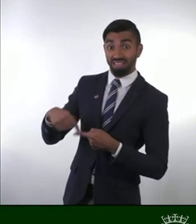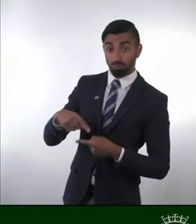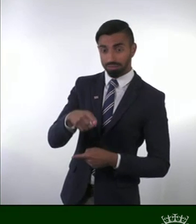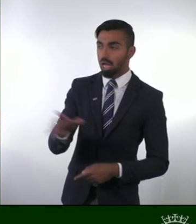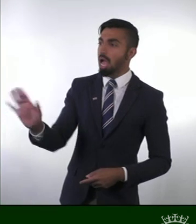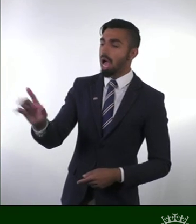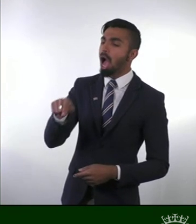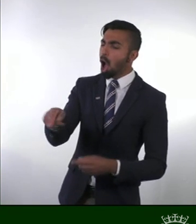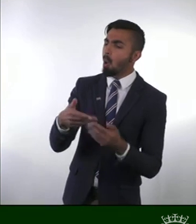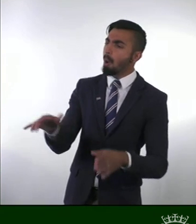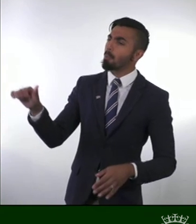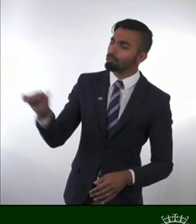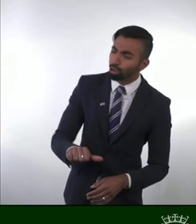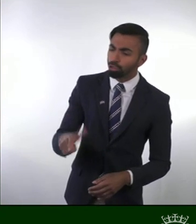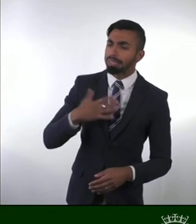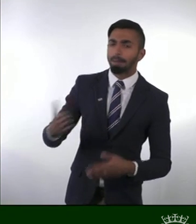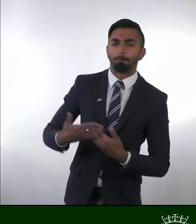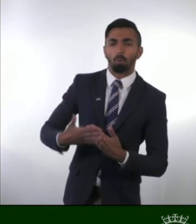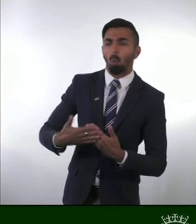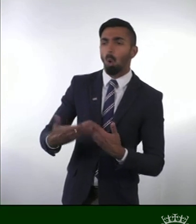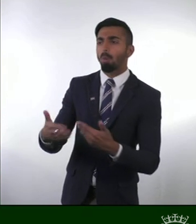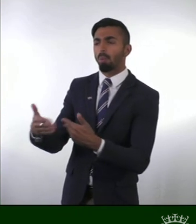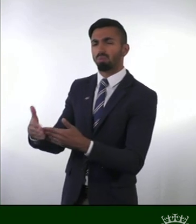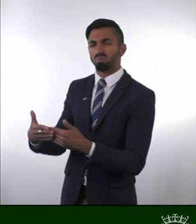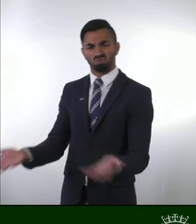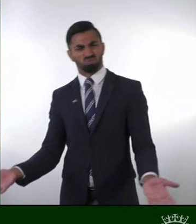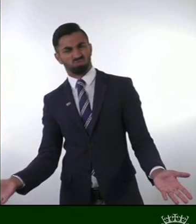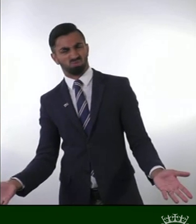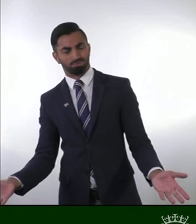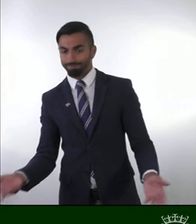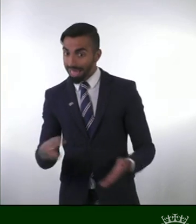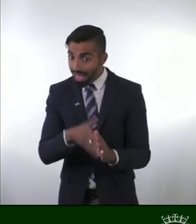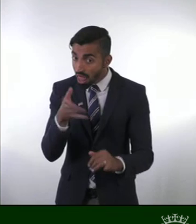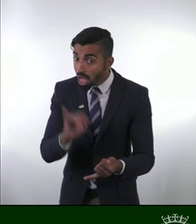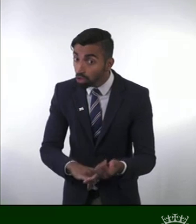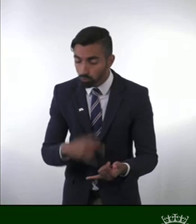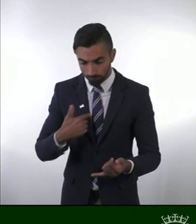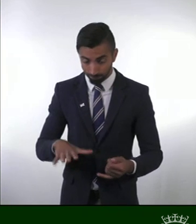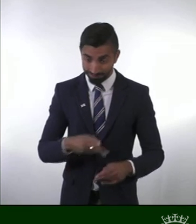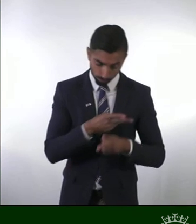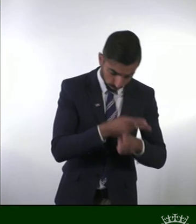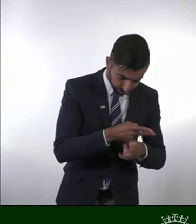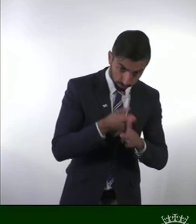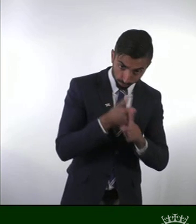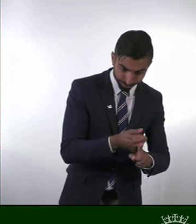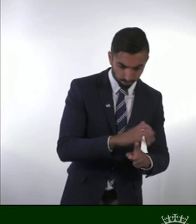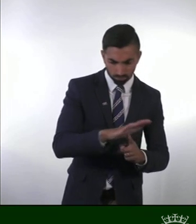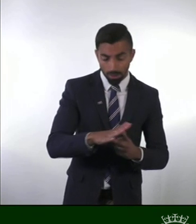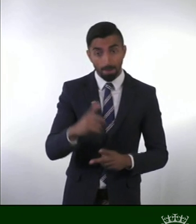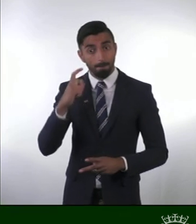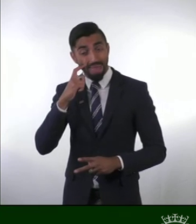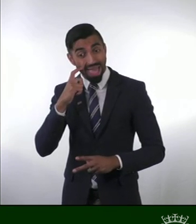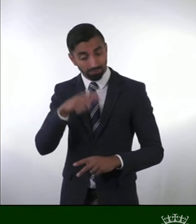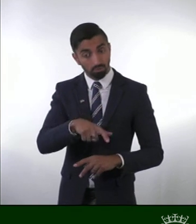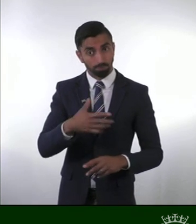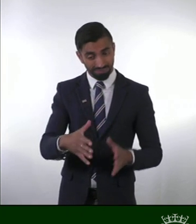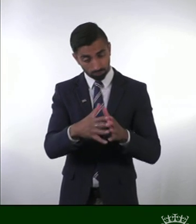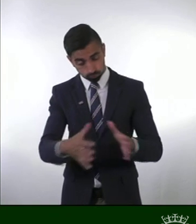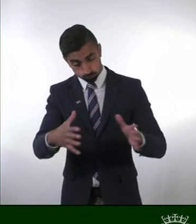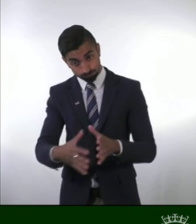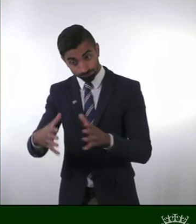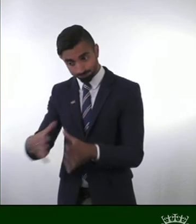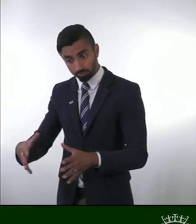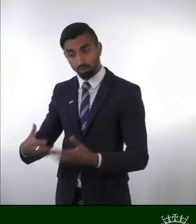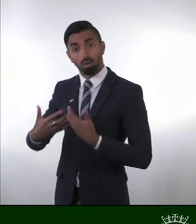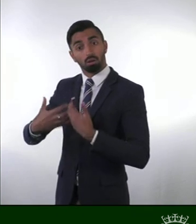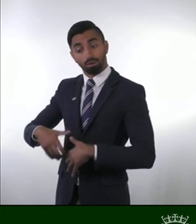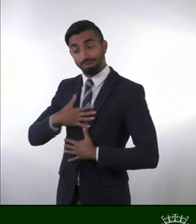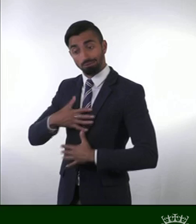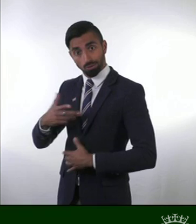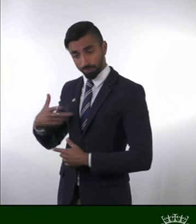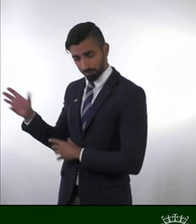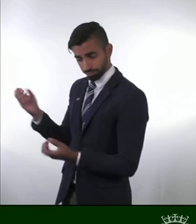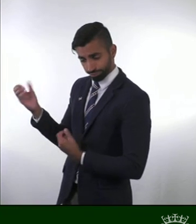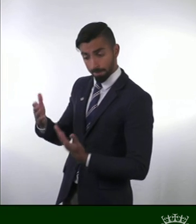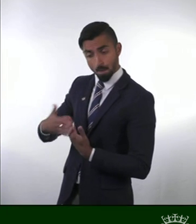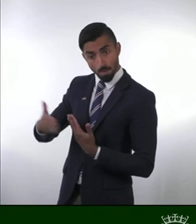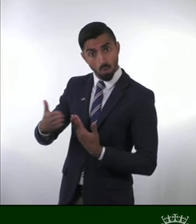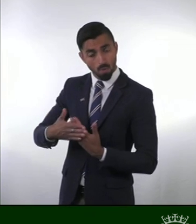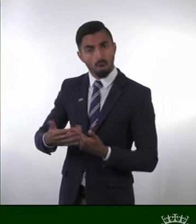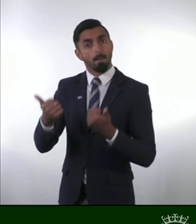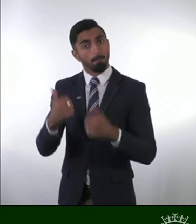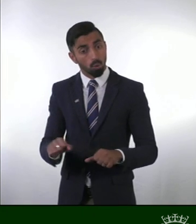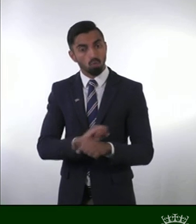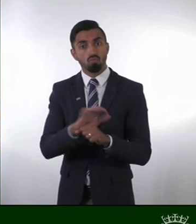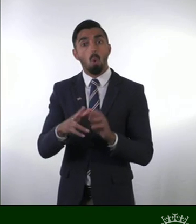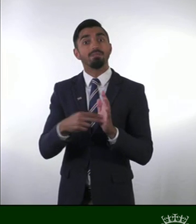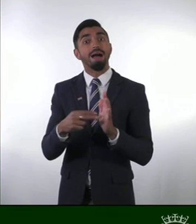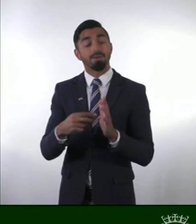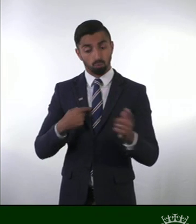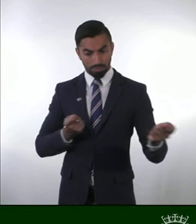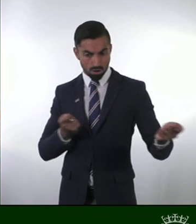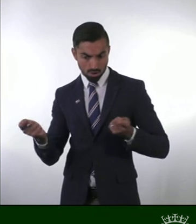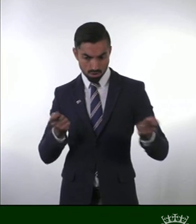We protected the NHS, we provided huge numbers of ventilated beds and we are now getting the disease under control, but we will do it in a cautious and contingent way.